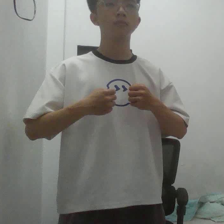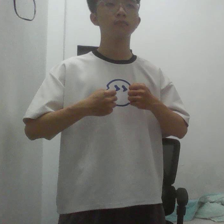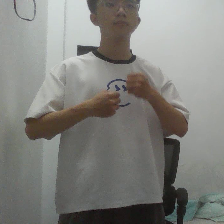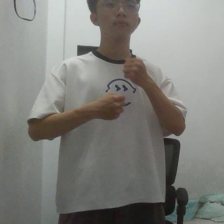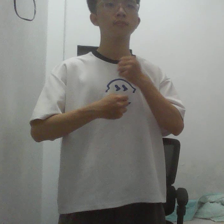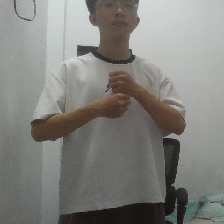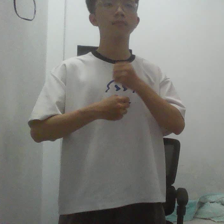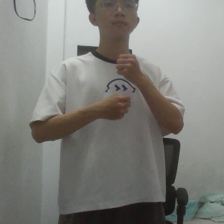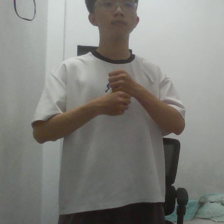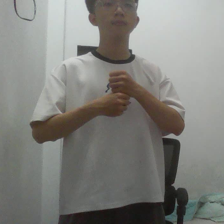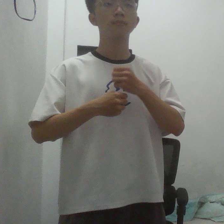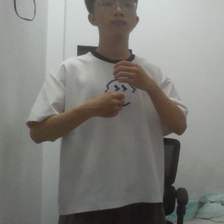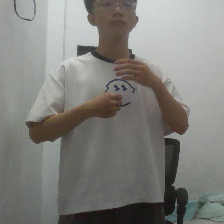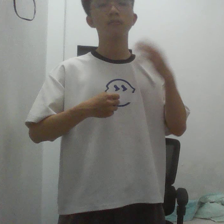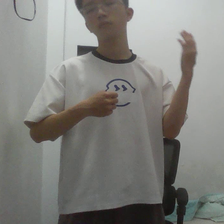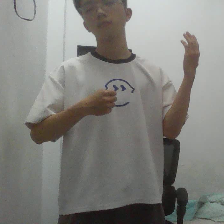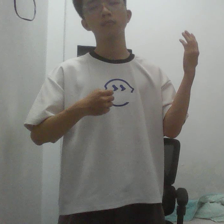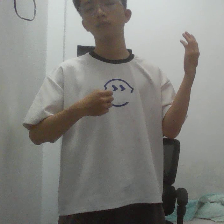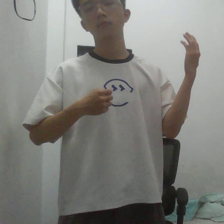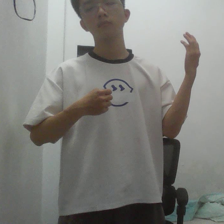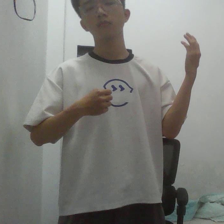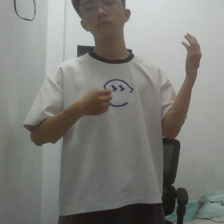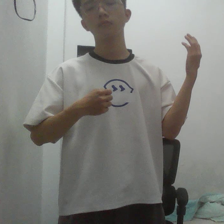that nghiep